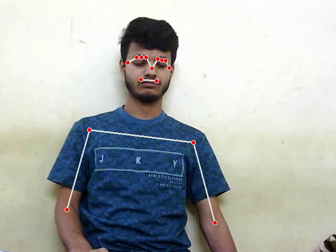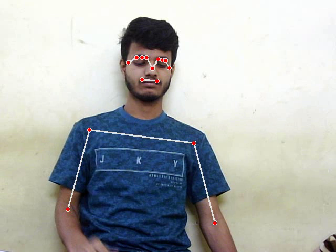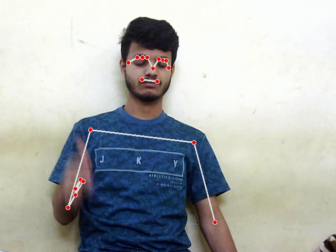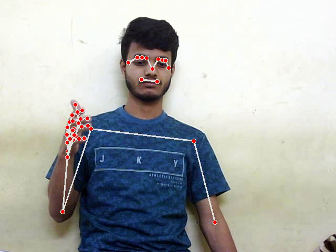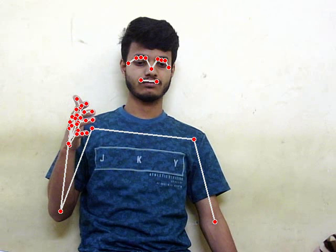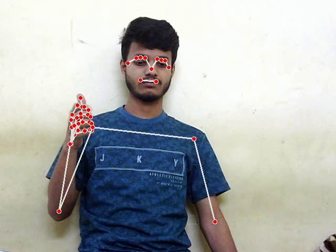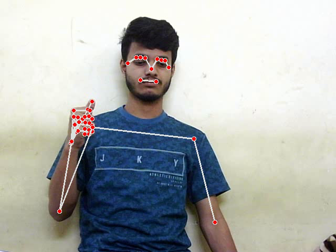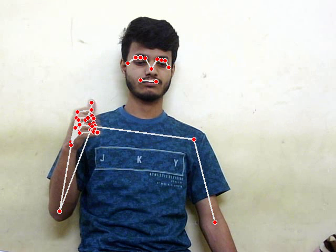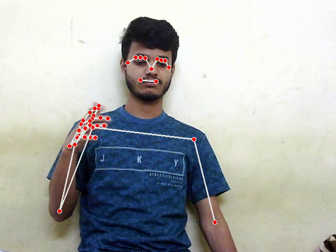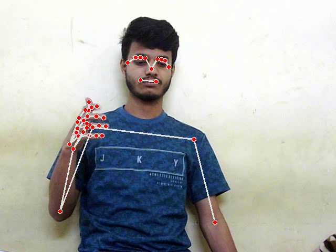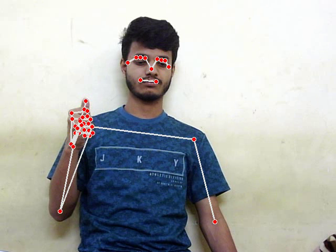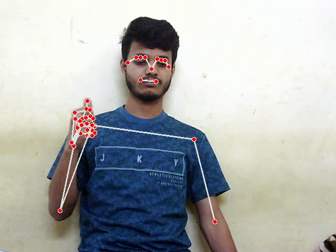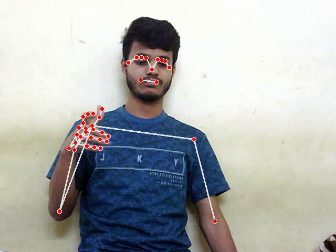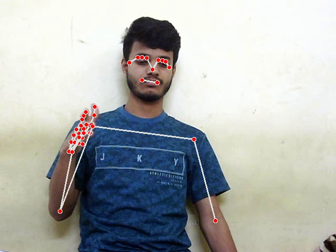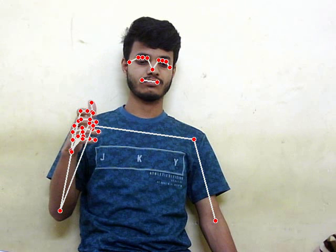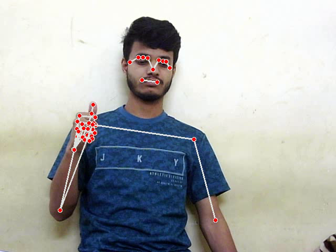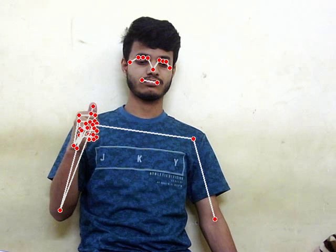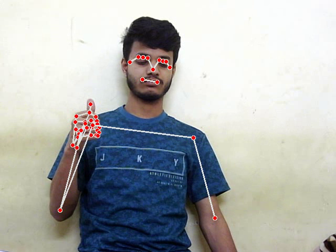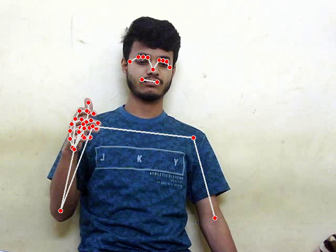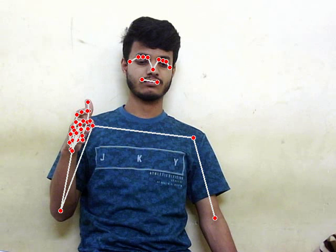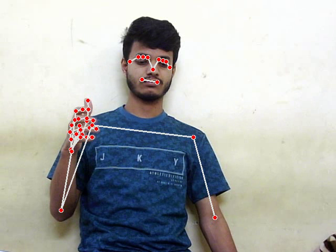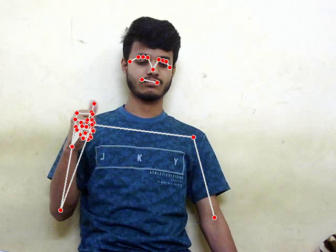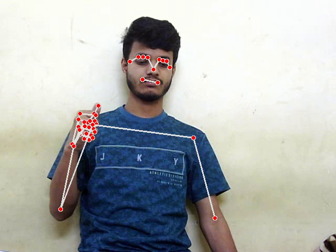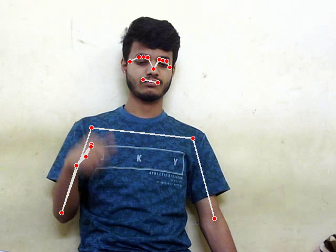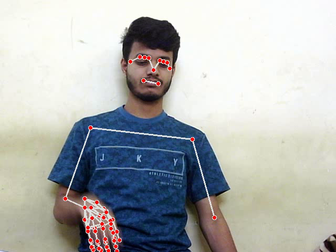milk